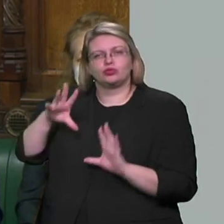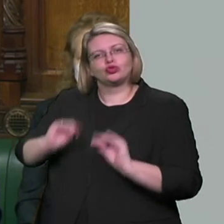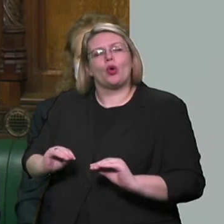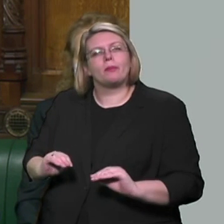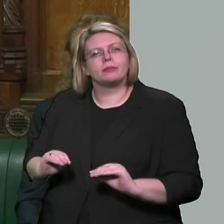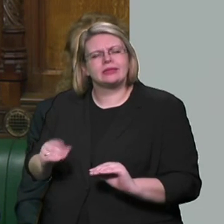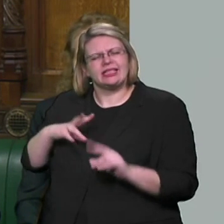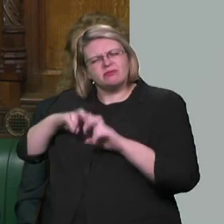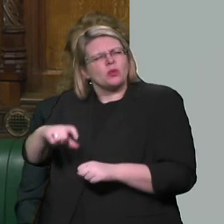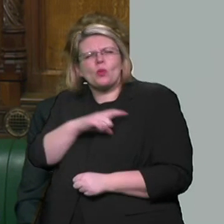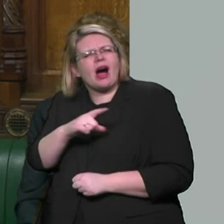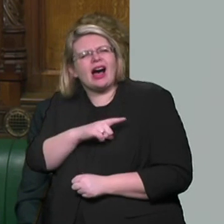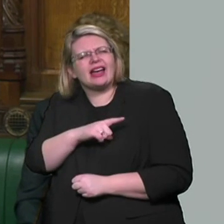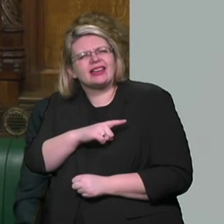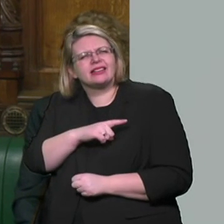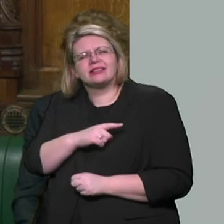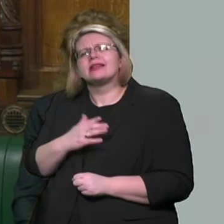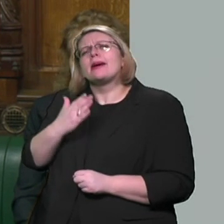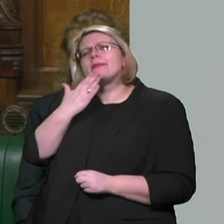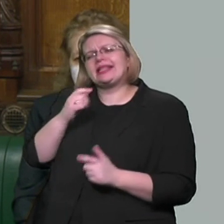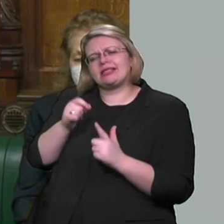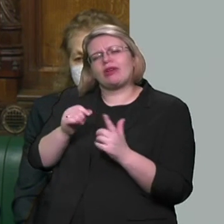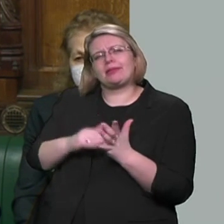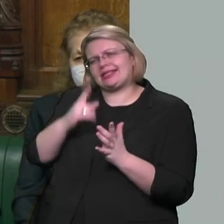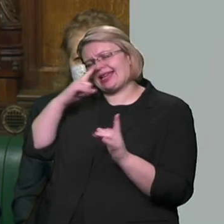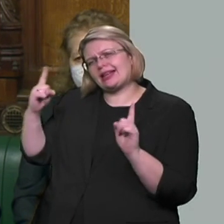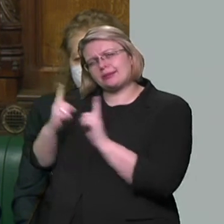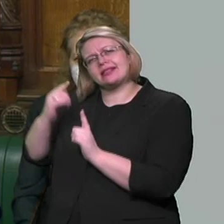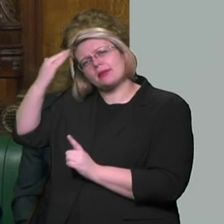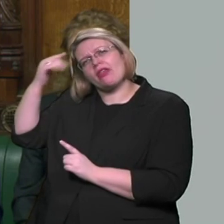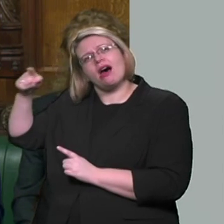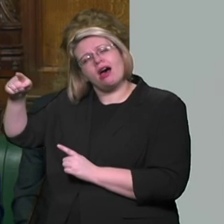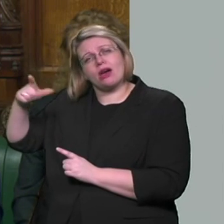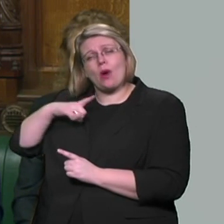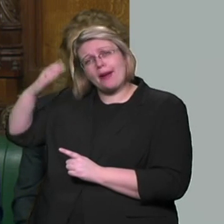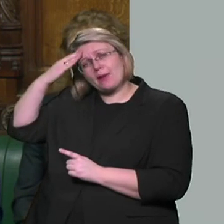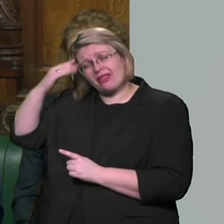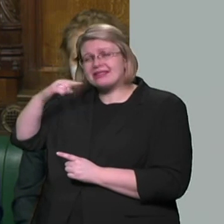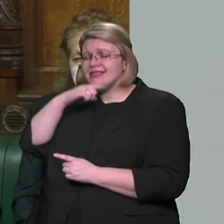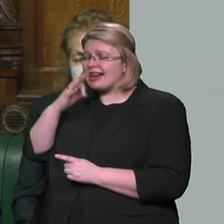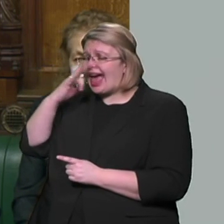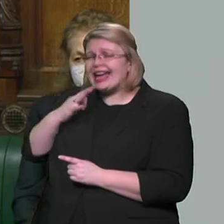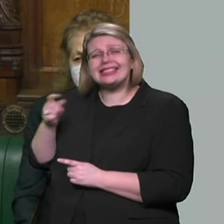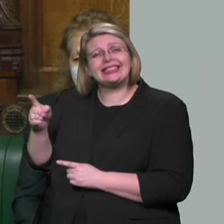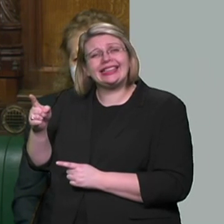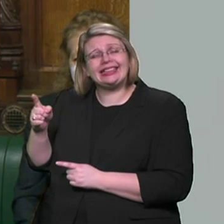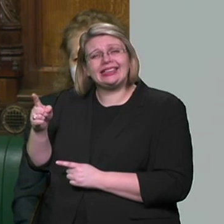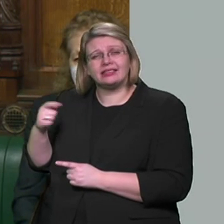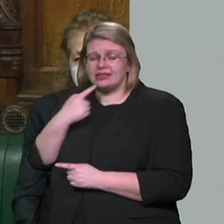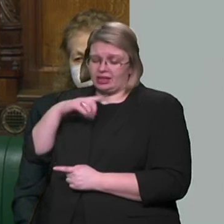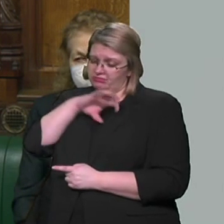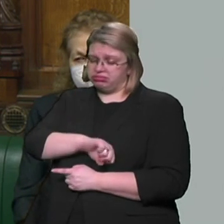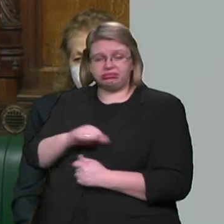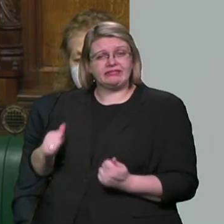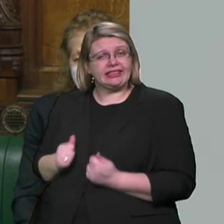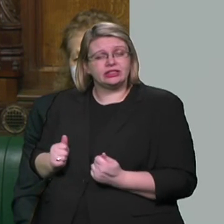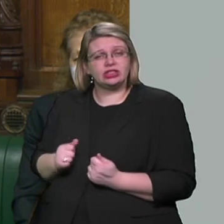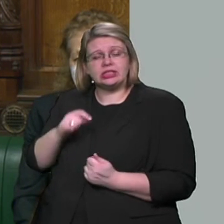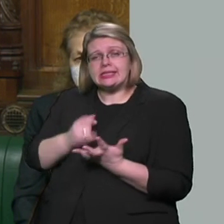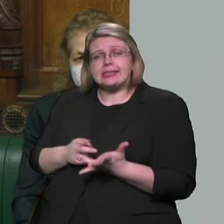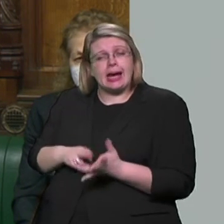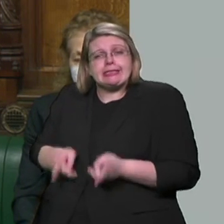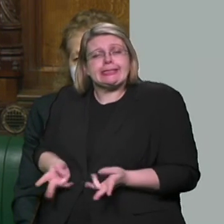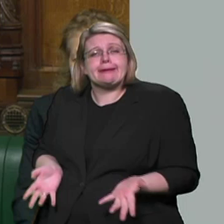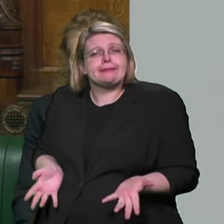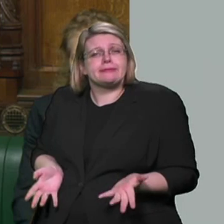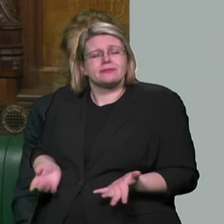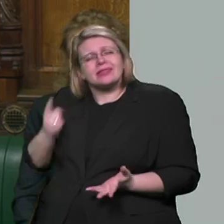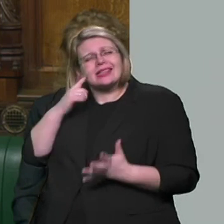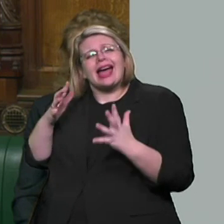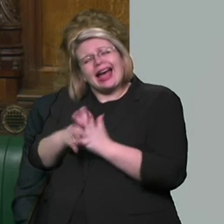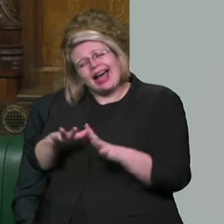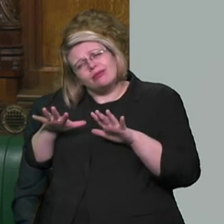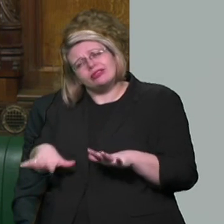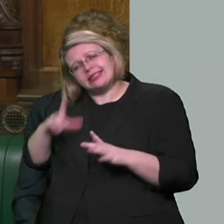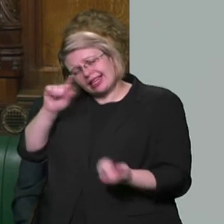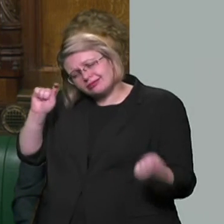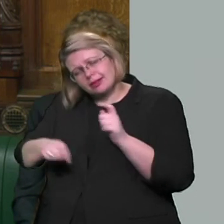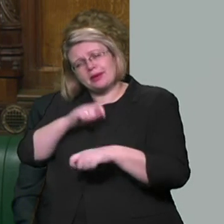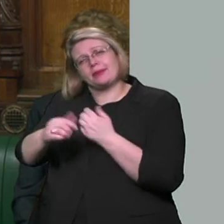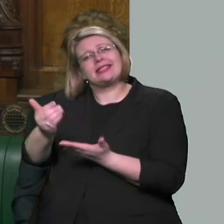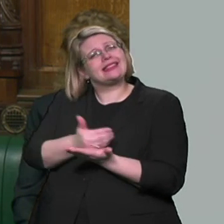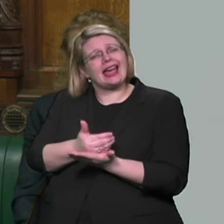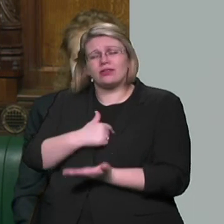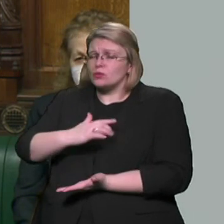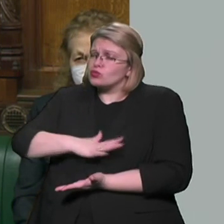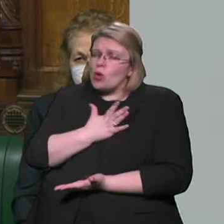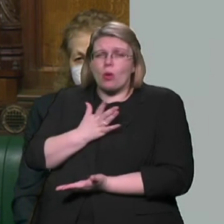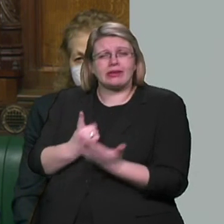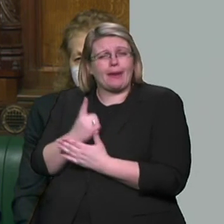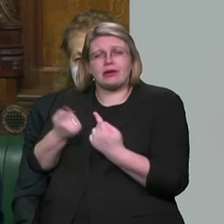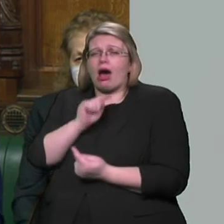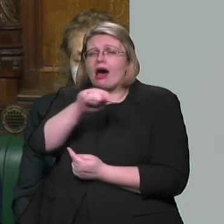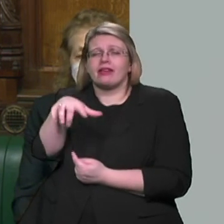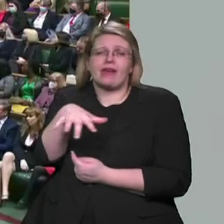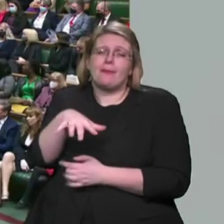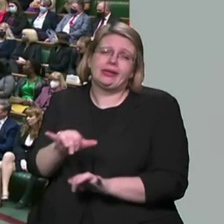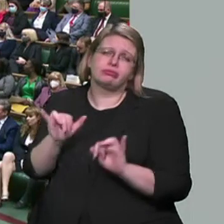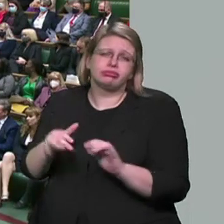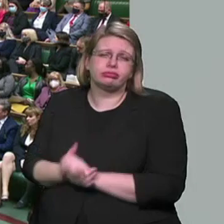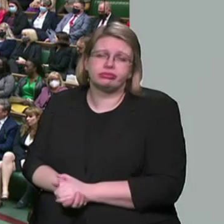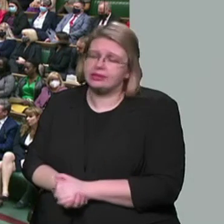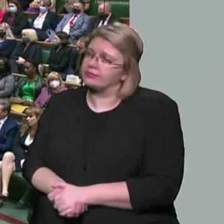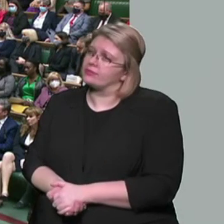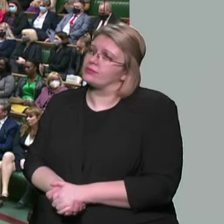Will he agree to meet me and Kamran’s mother Samina, who has said that losing her 18-year-old son has “left a void in her heart forever”,to discuss what more can be done to make our streets safer and ensure that other families do not ever have to suffer this heartbreaking loss?